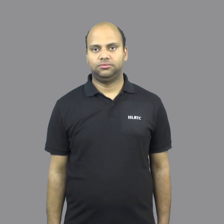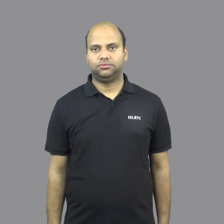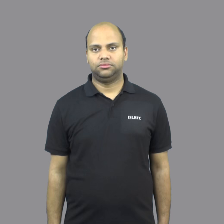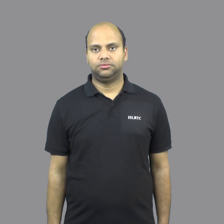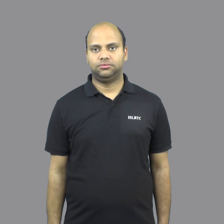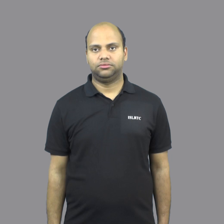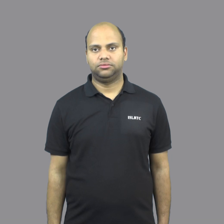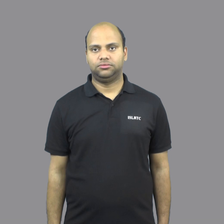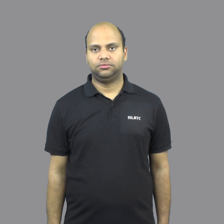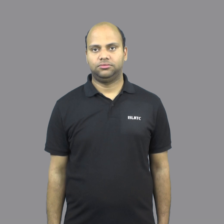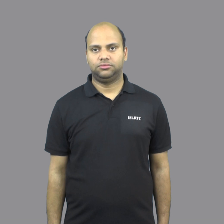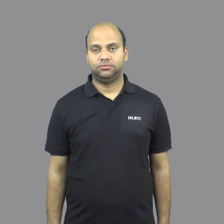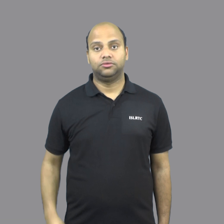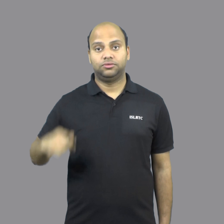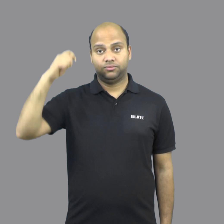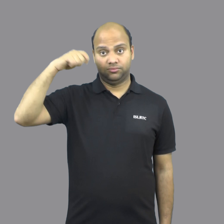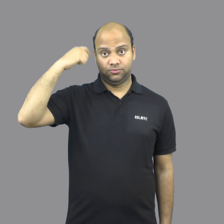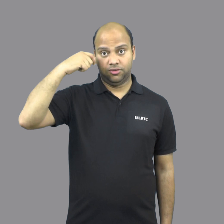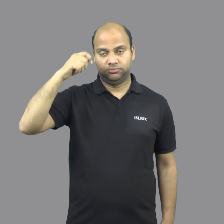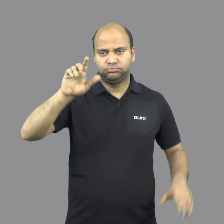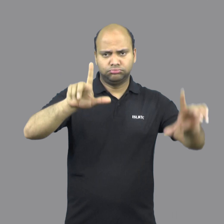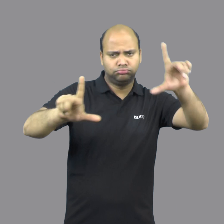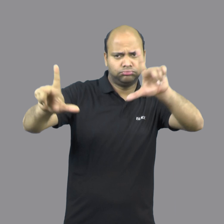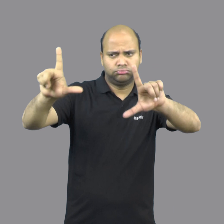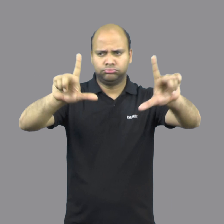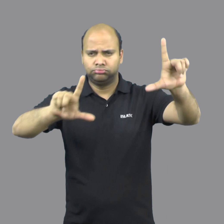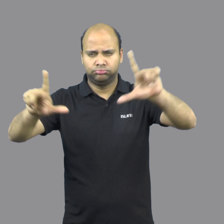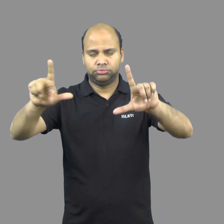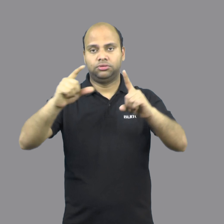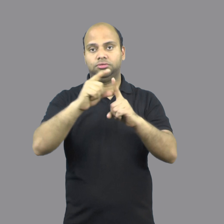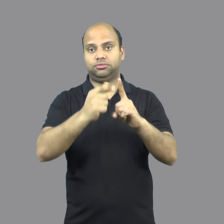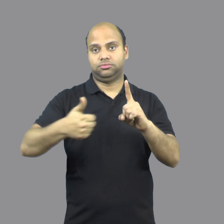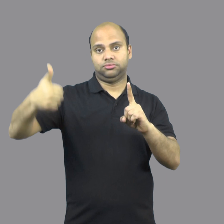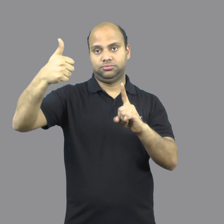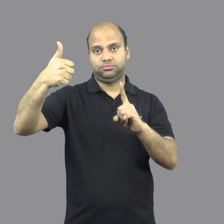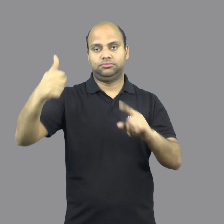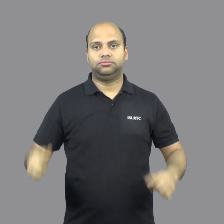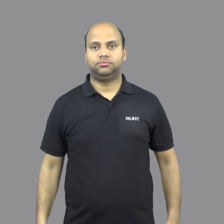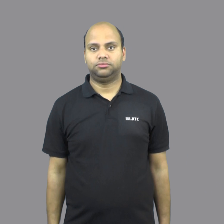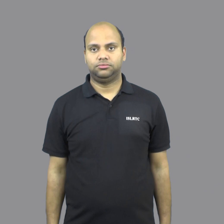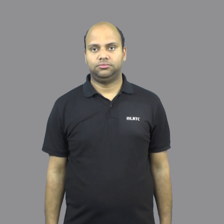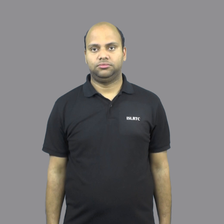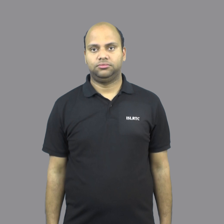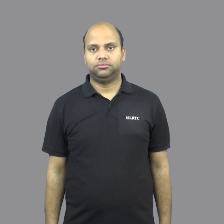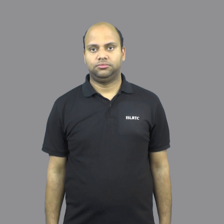Director (Movie)